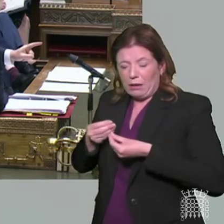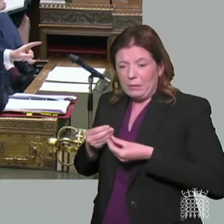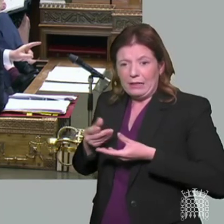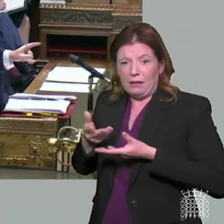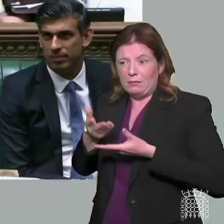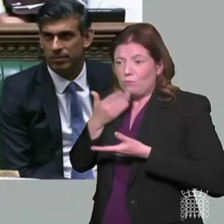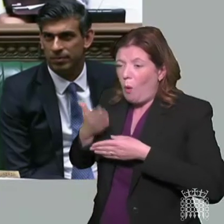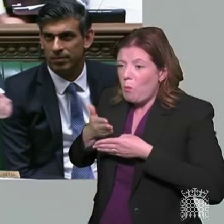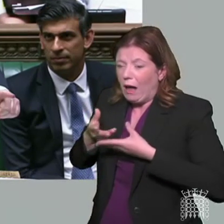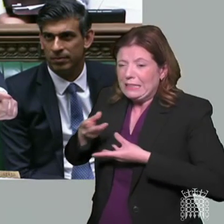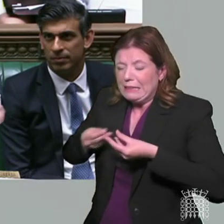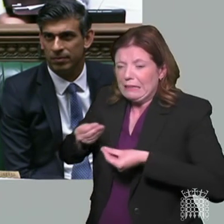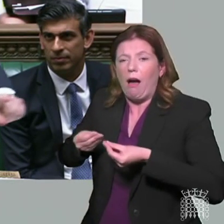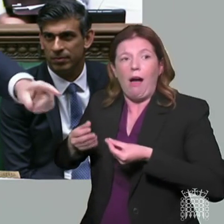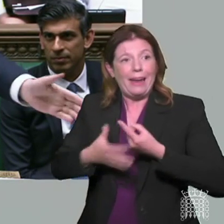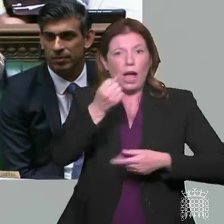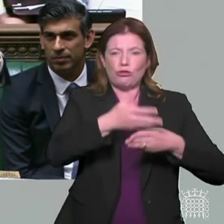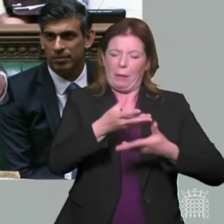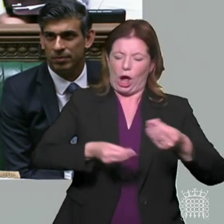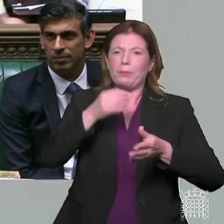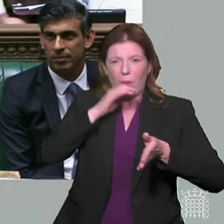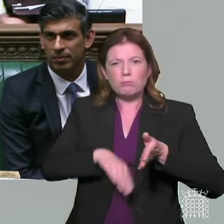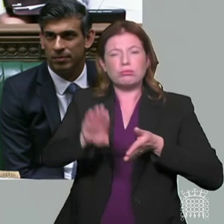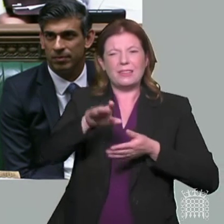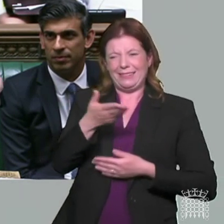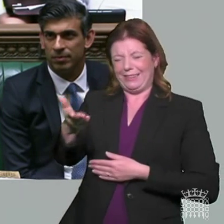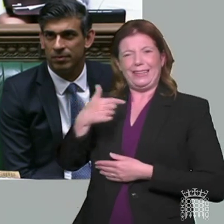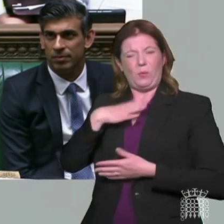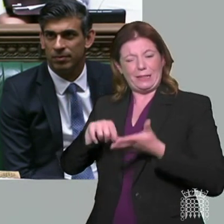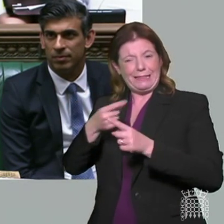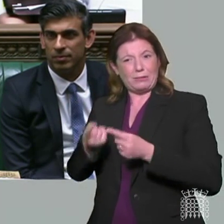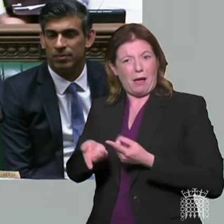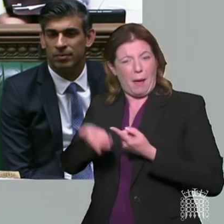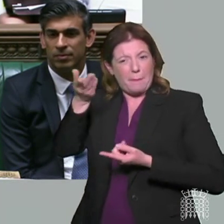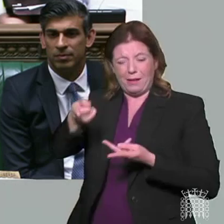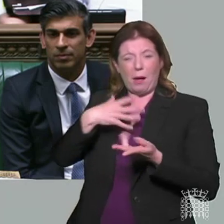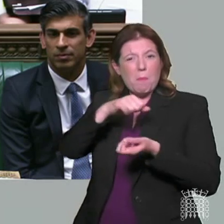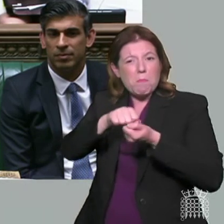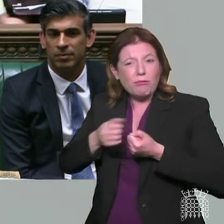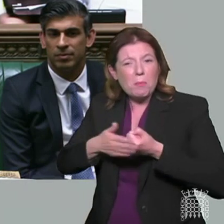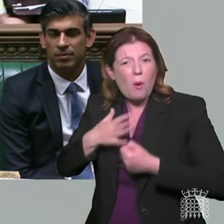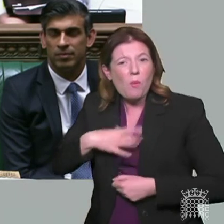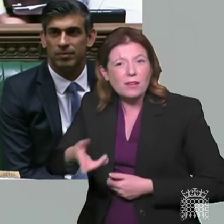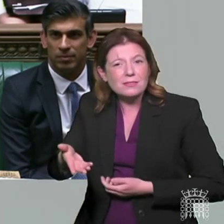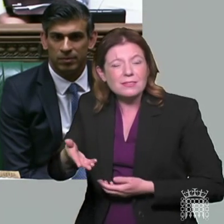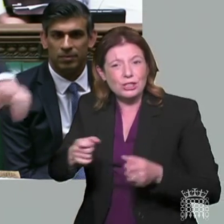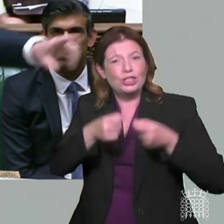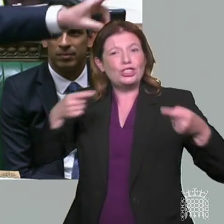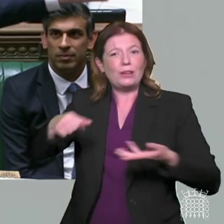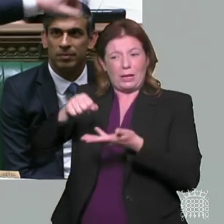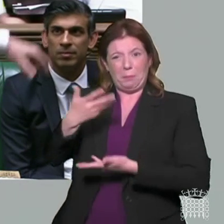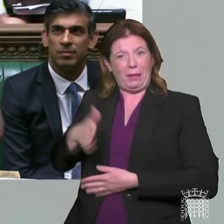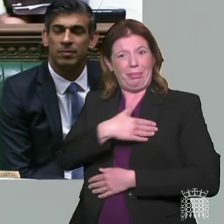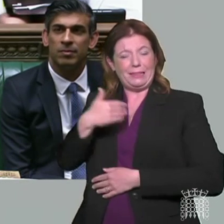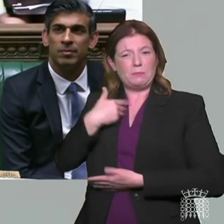His answer, in addition to putting up taxes, is to borrow more—we heard it from the shadow Chancellor this morning.